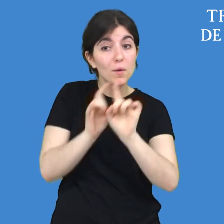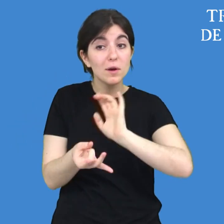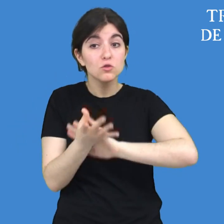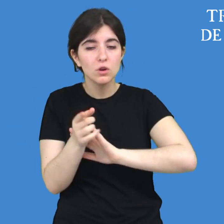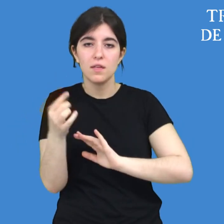crear